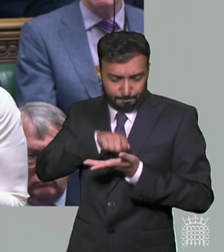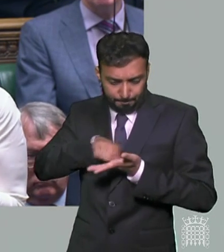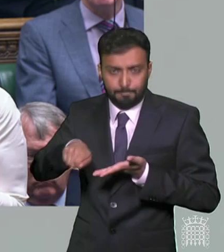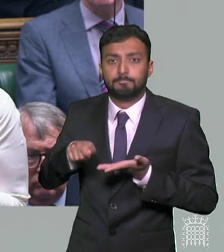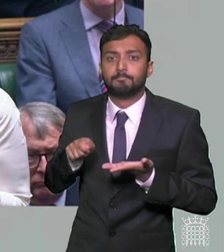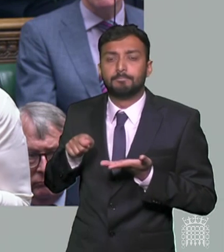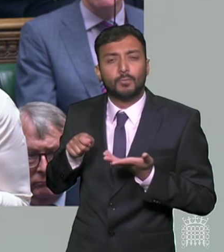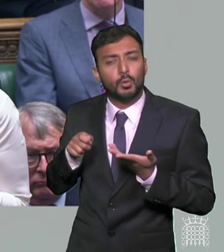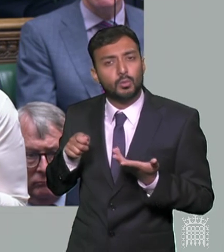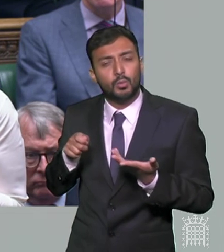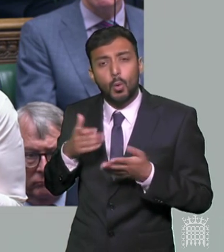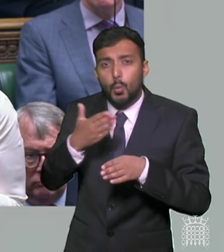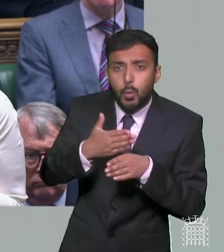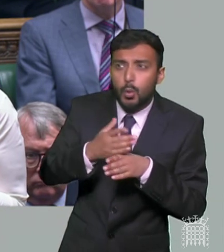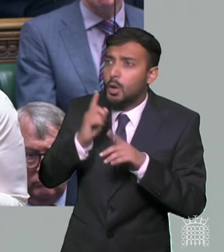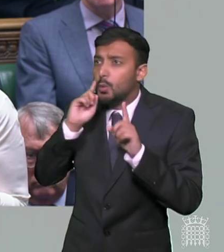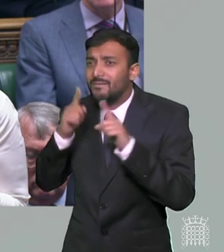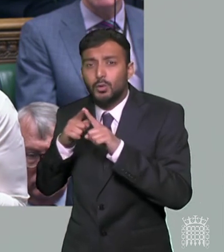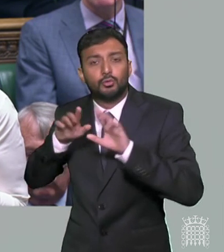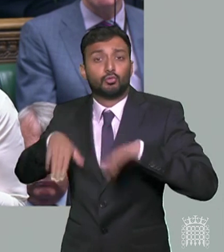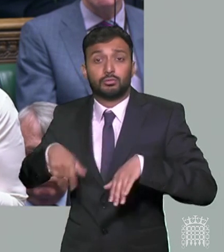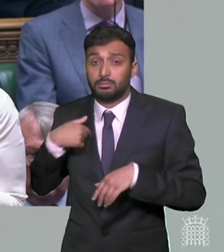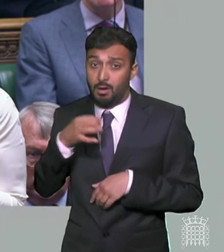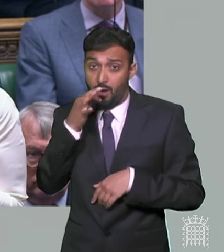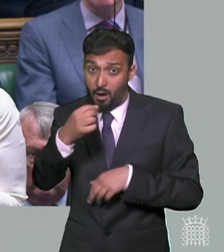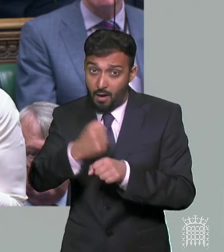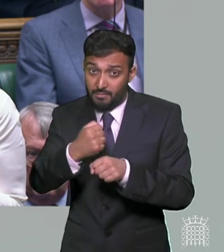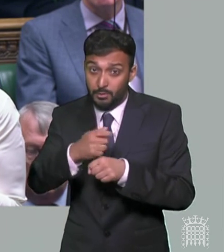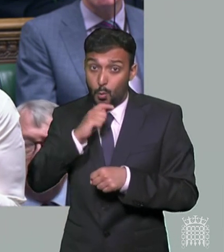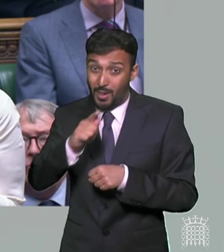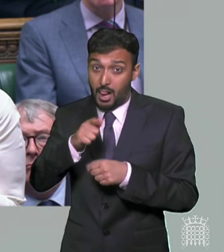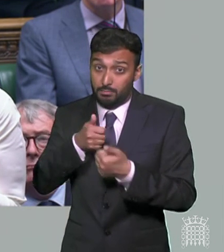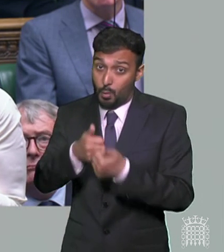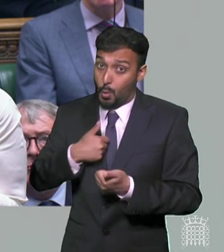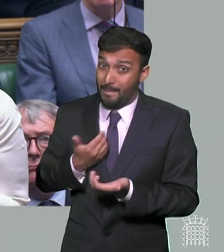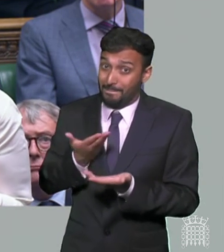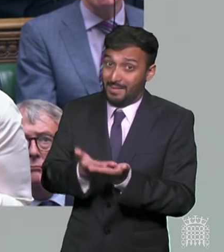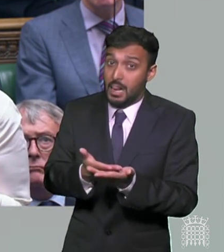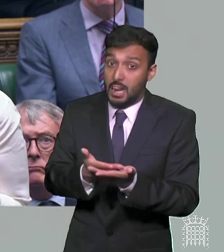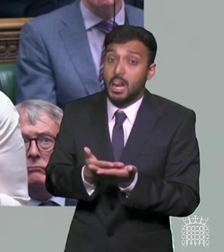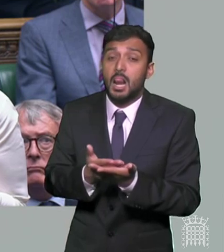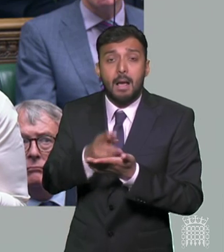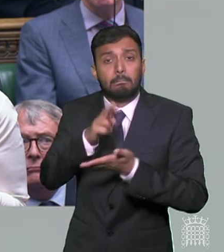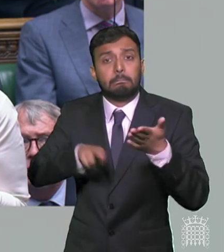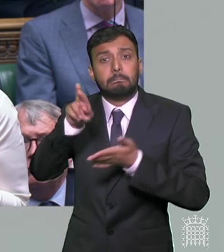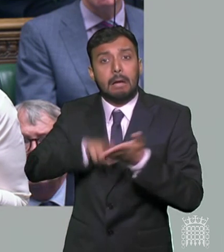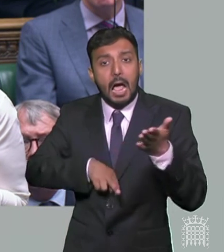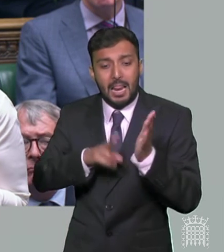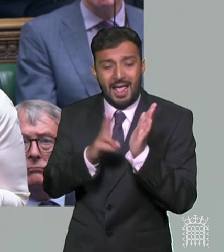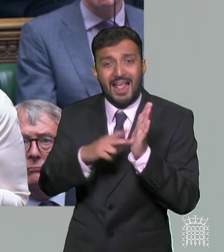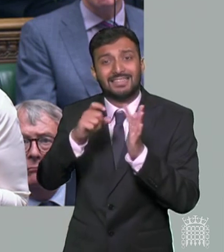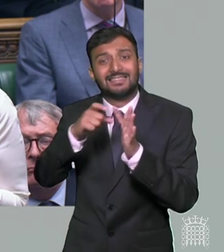Will the Government back my Non-Disclosure Agreements Bill to ban the use of NDAs in cases of sexual harassment, bullying and misconduct?